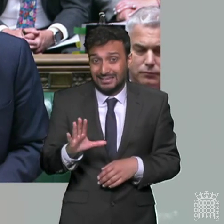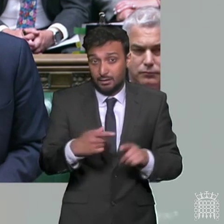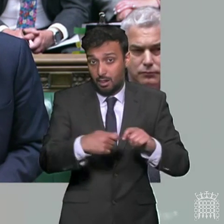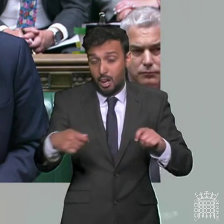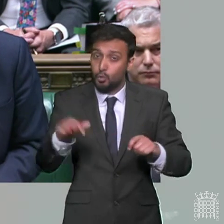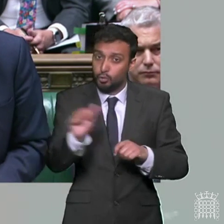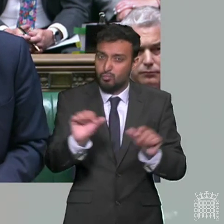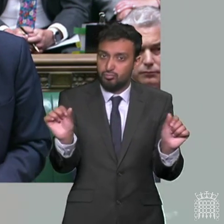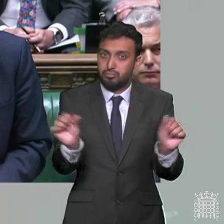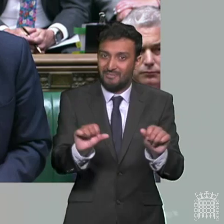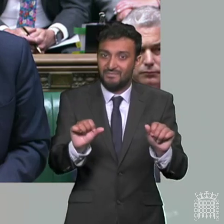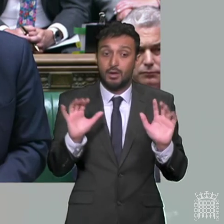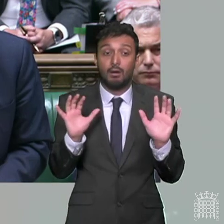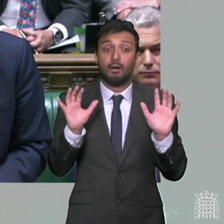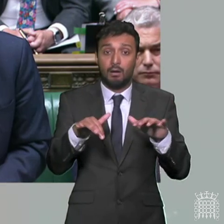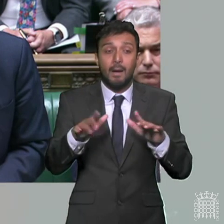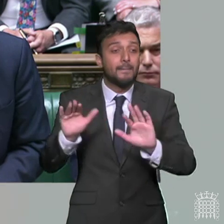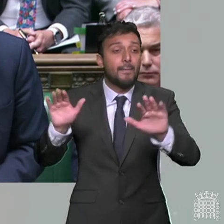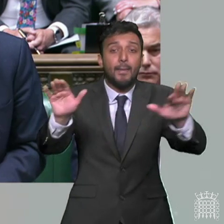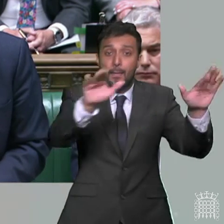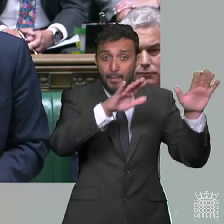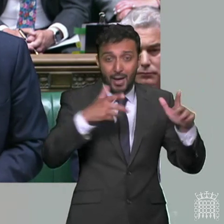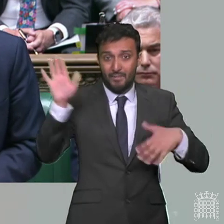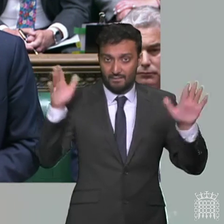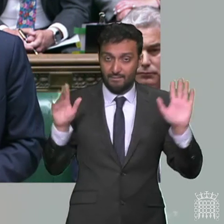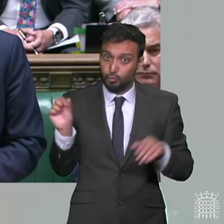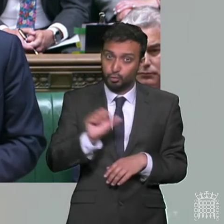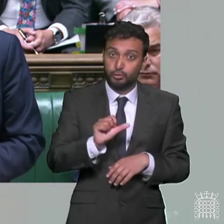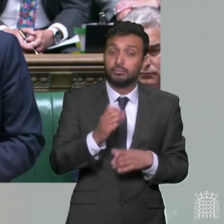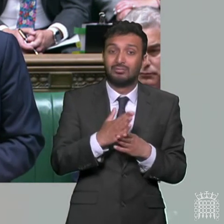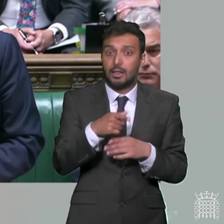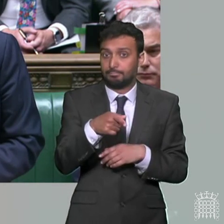They were clearly in breach of the rules, and they fell foul of the rules.